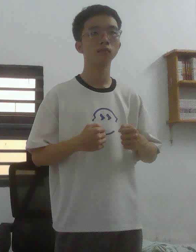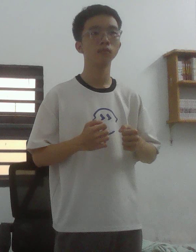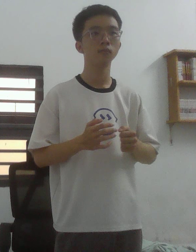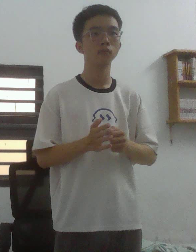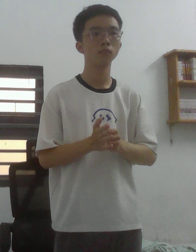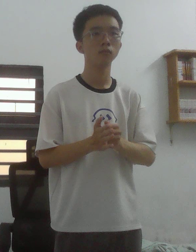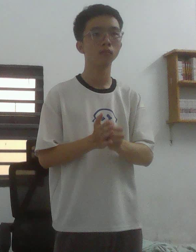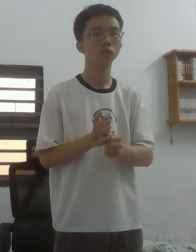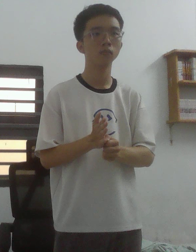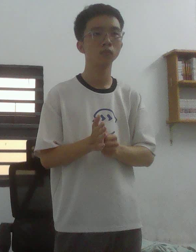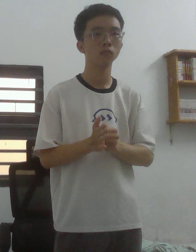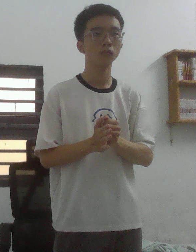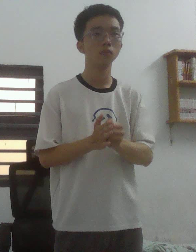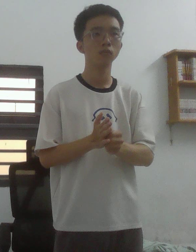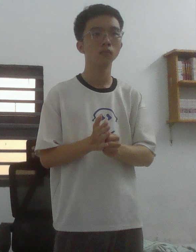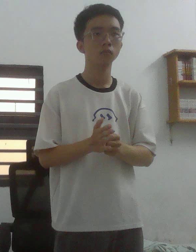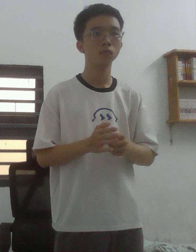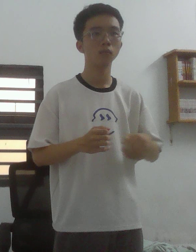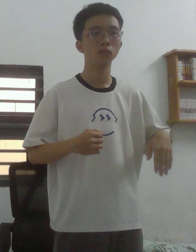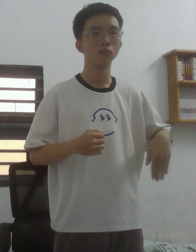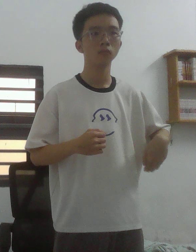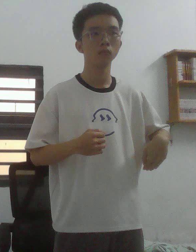thang sau